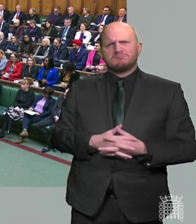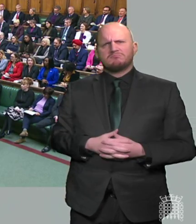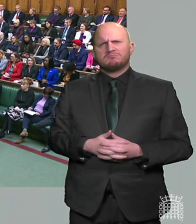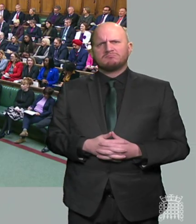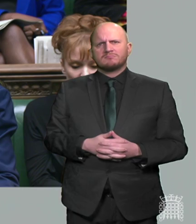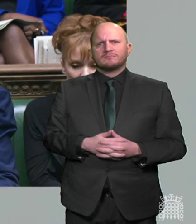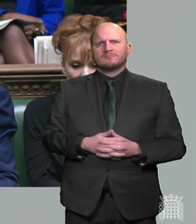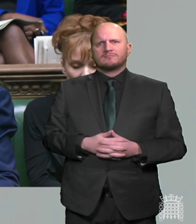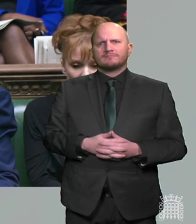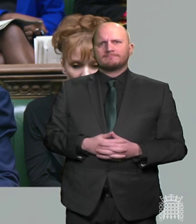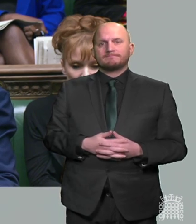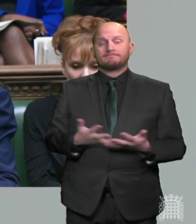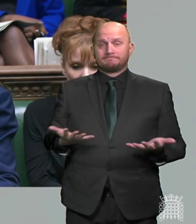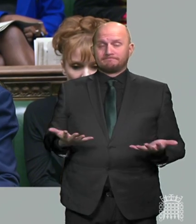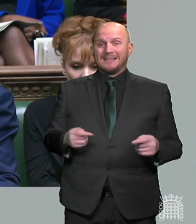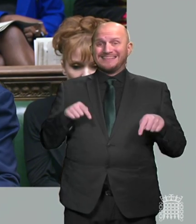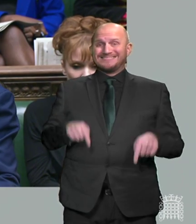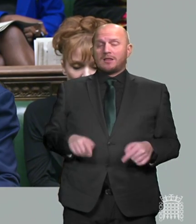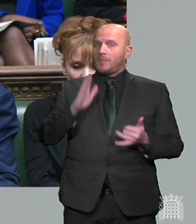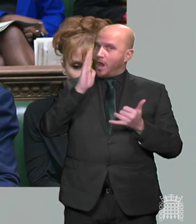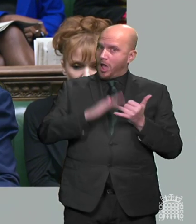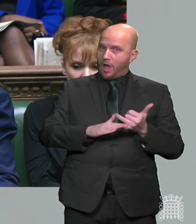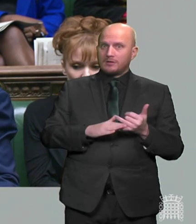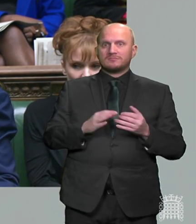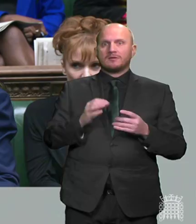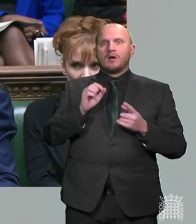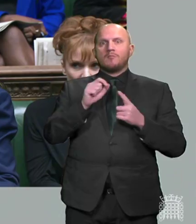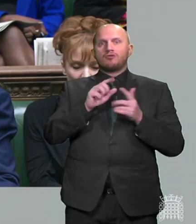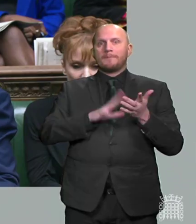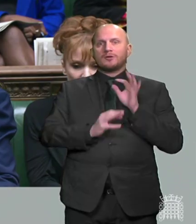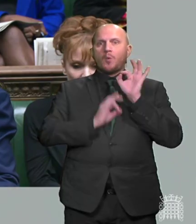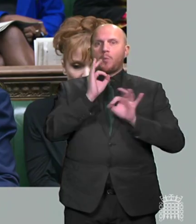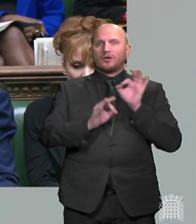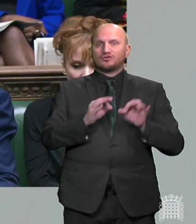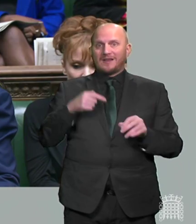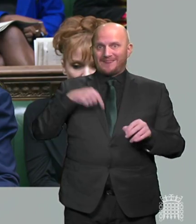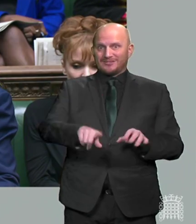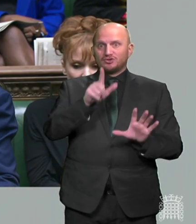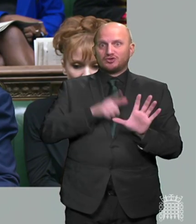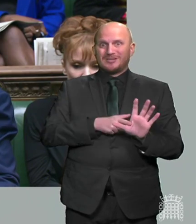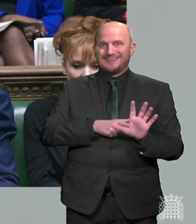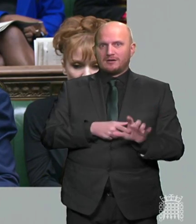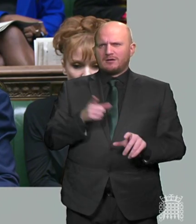Mr Speaker, this is our final PMQs of the year, so I hope— Oh, really.